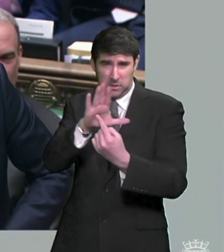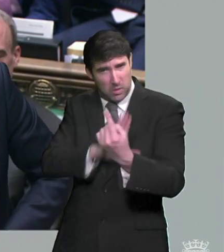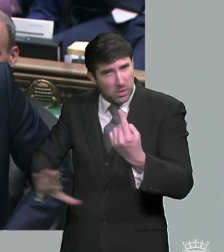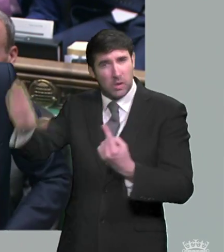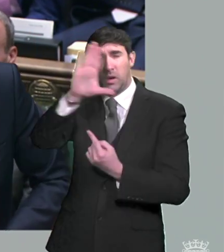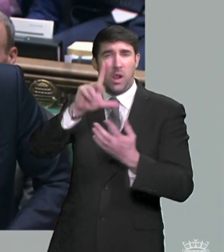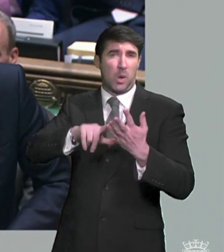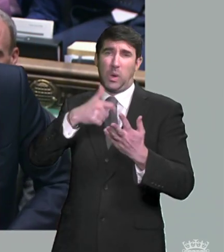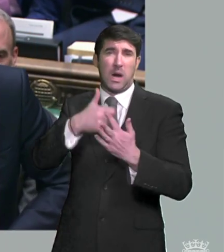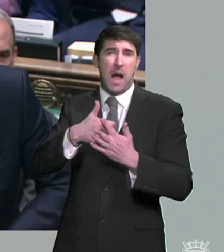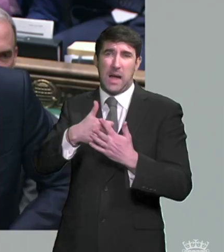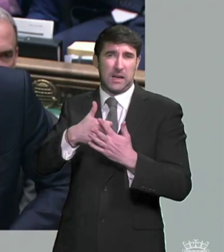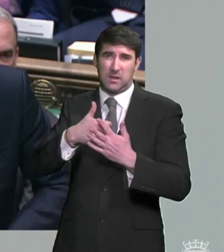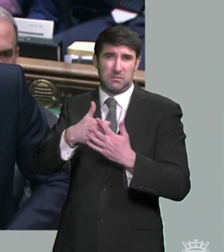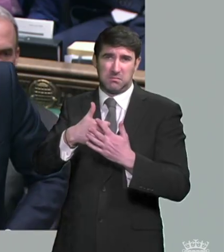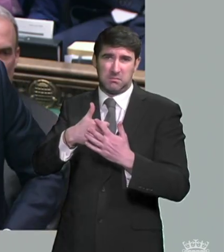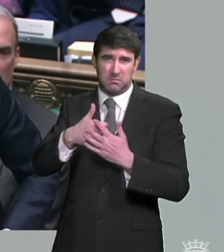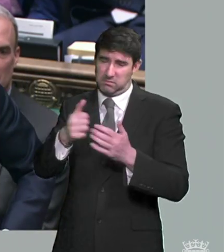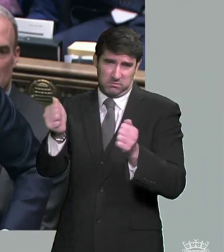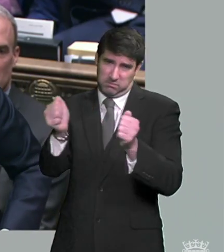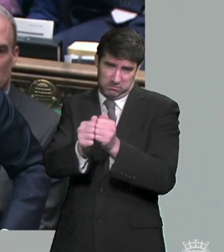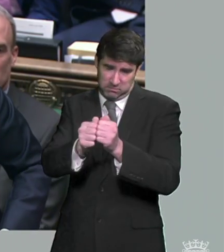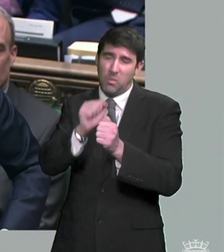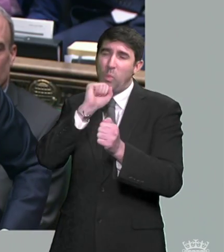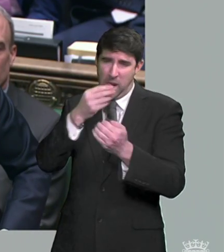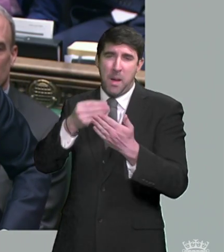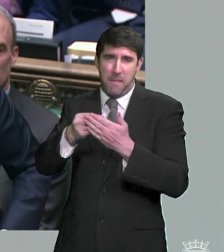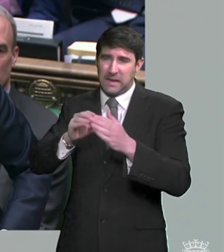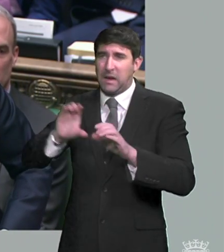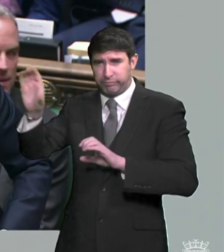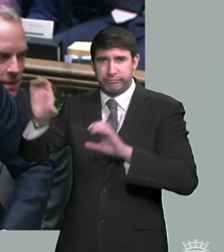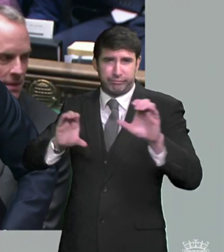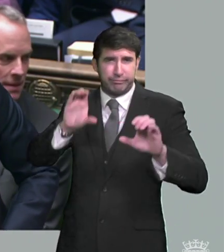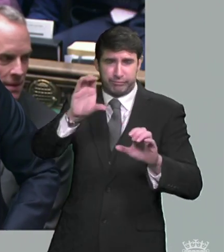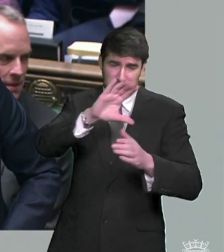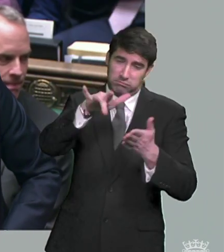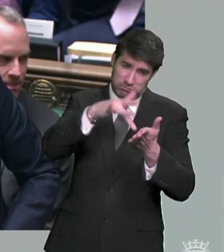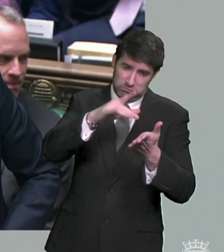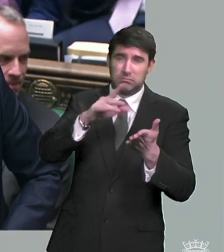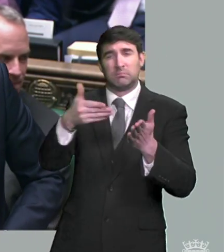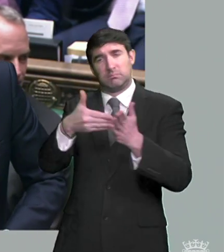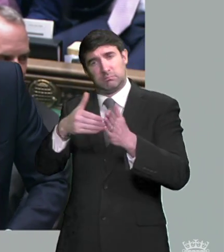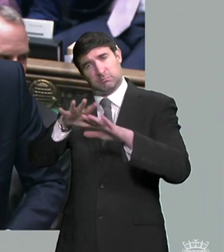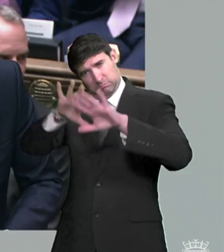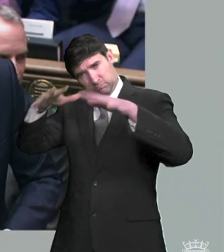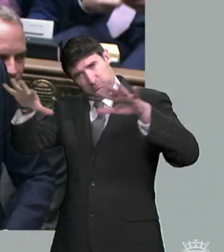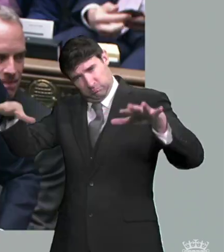Urban and rural communities up and down the country will get the benefit of the investment that they deserve.